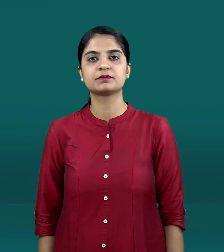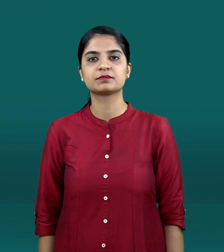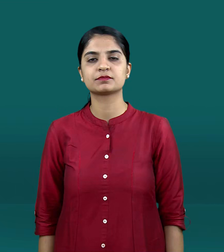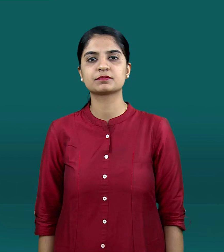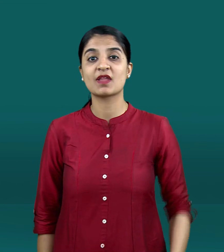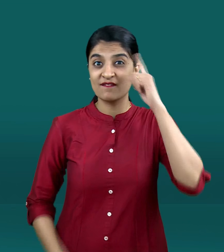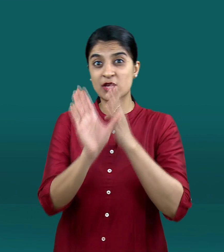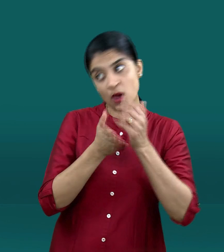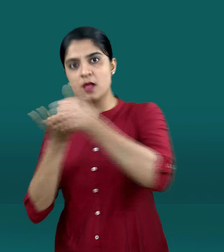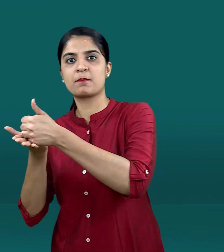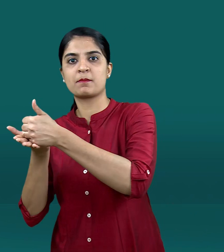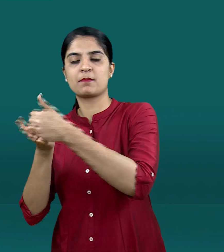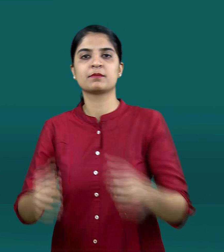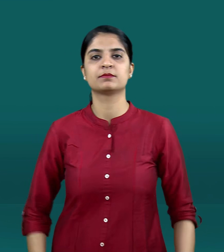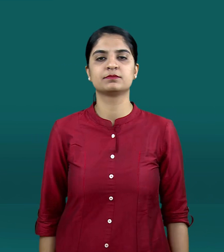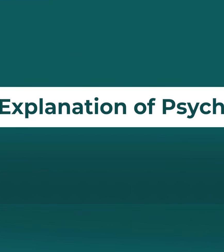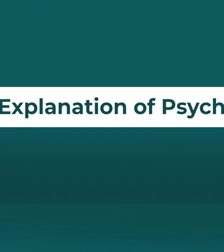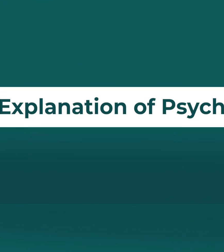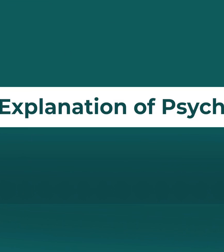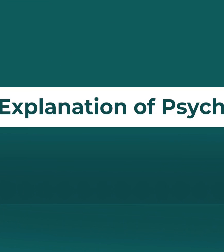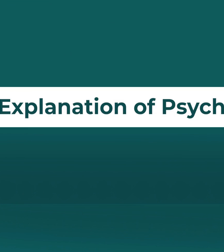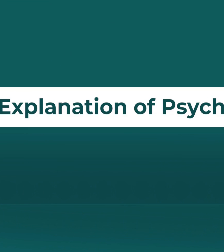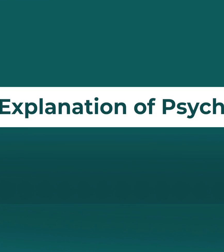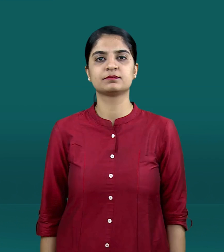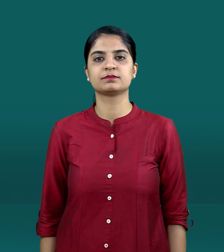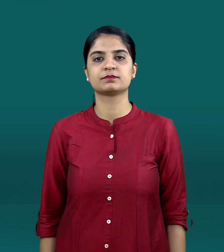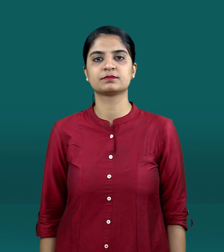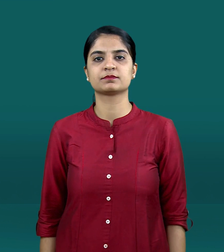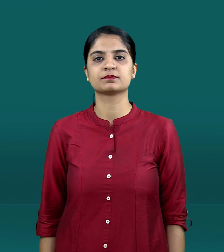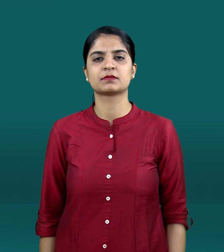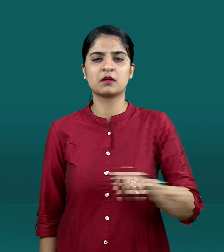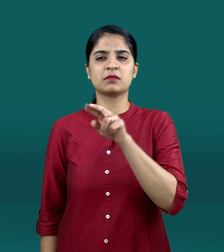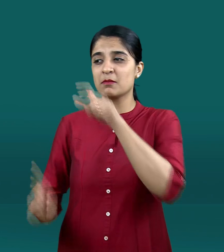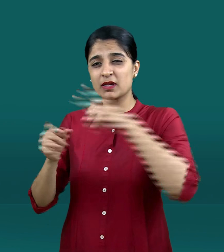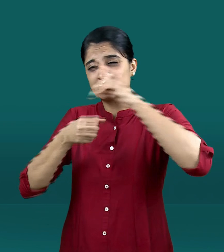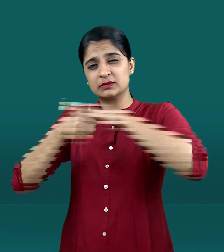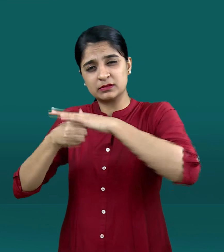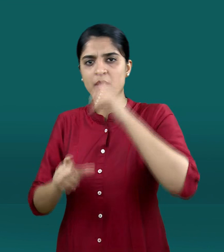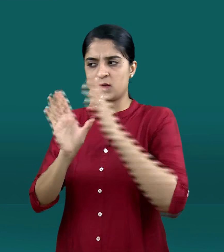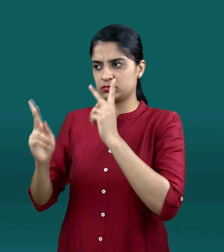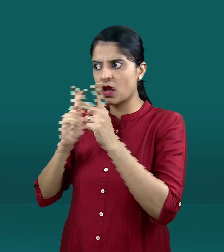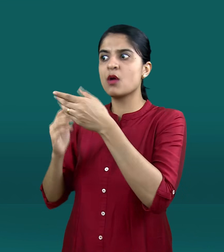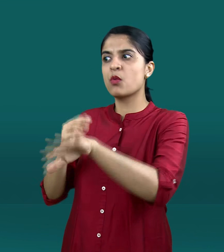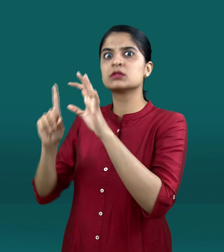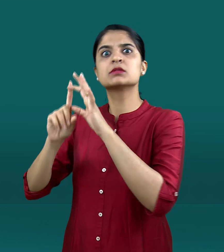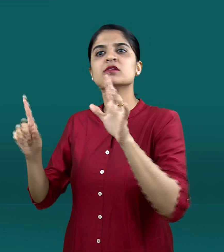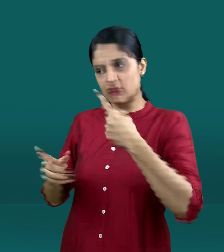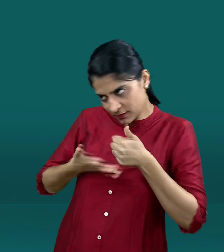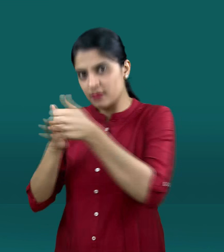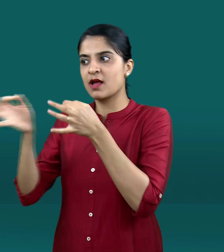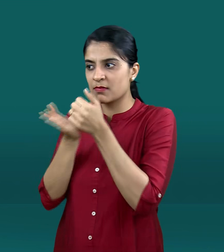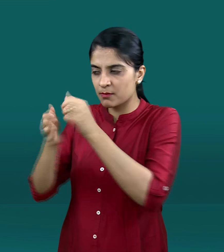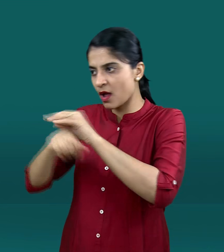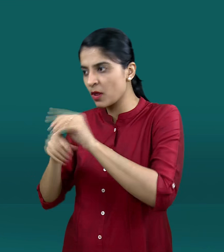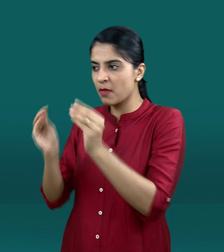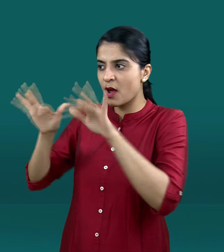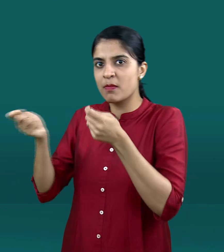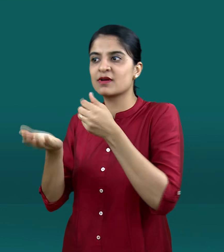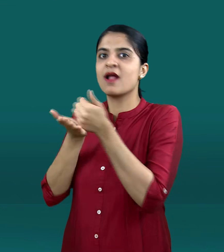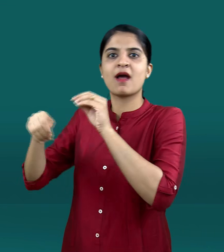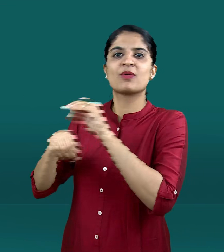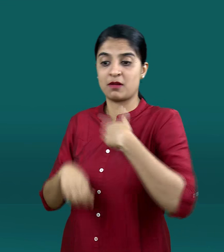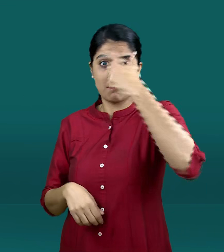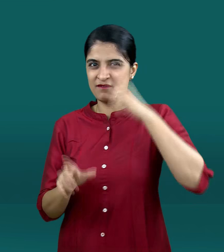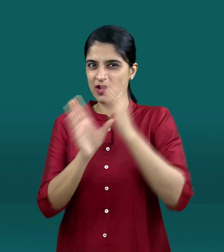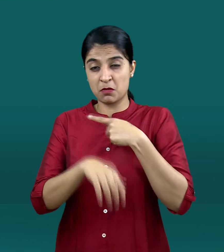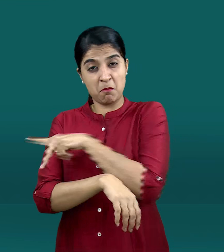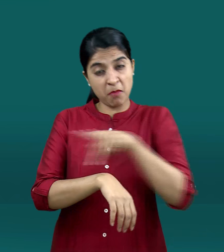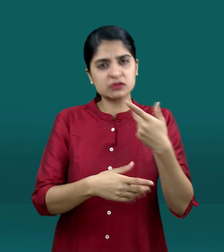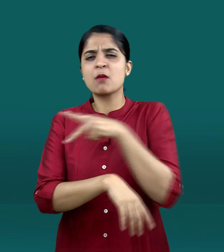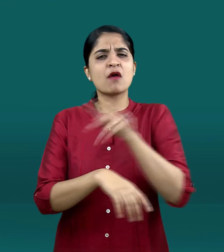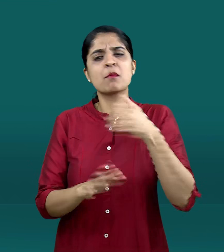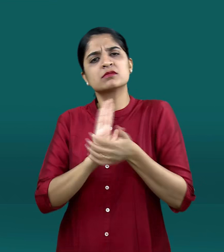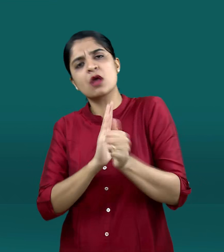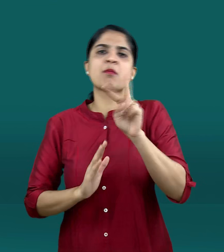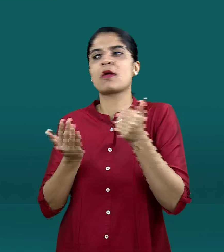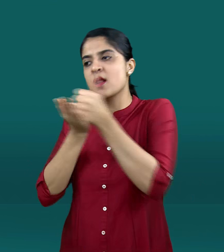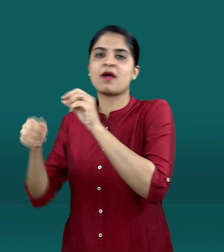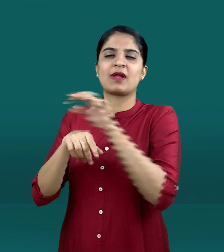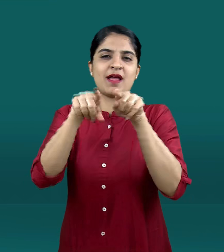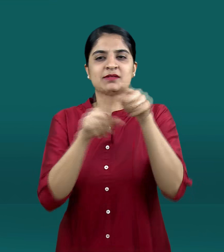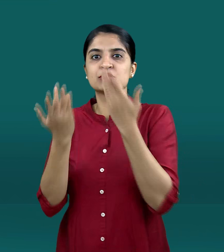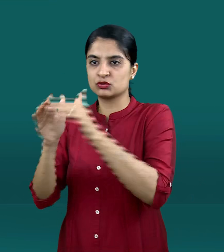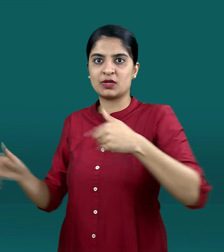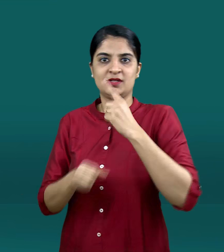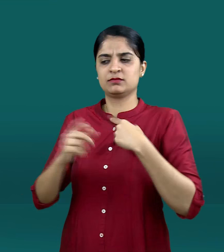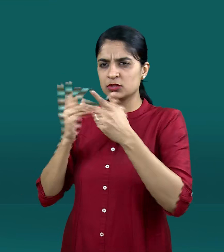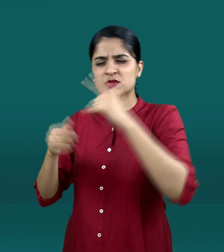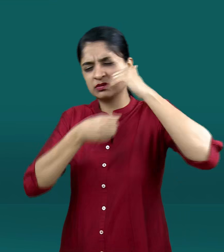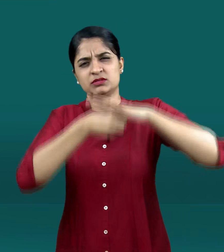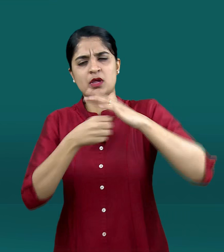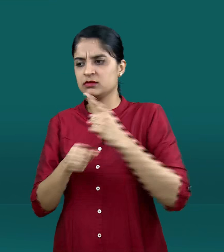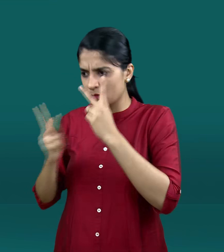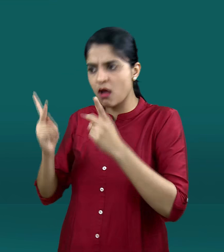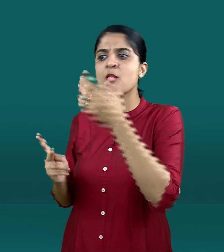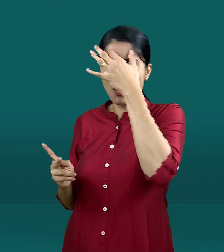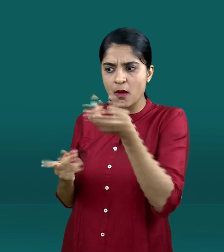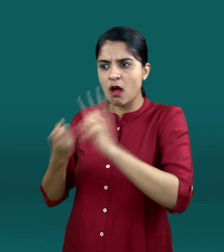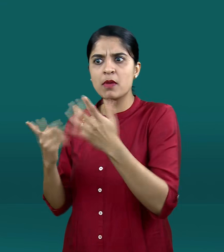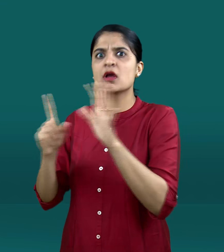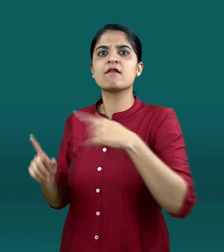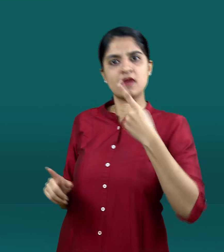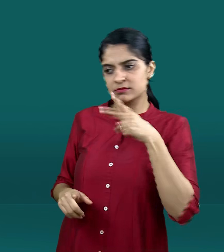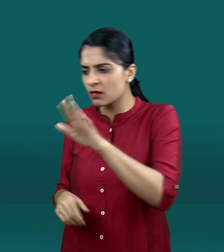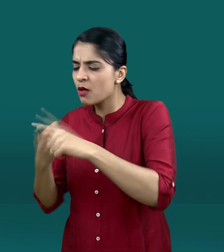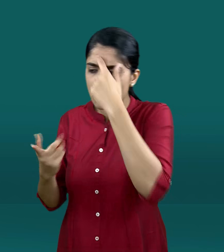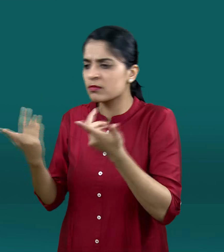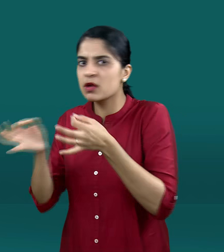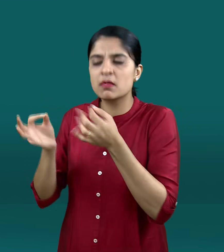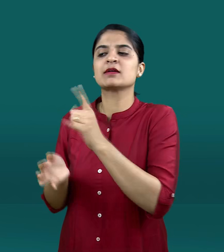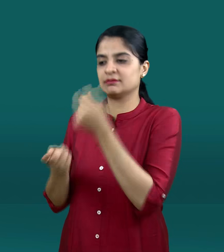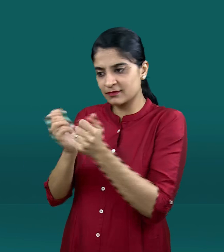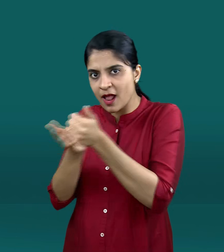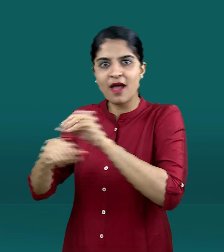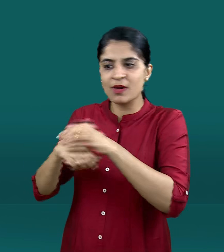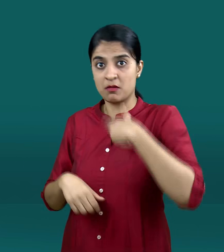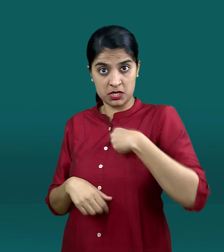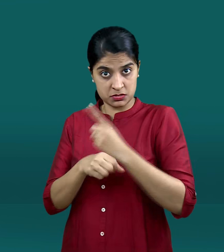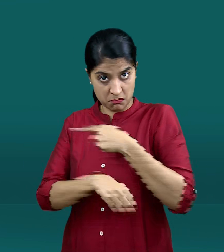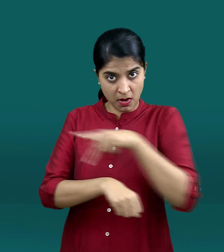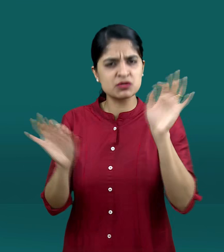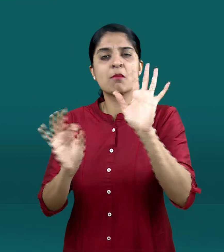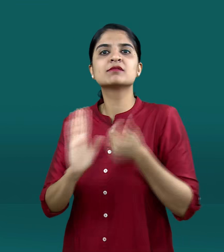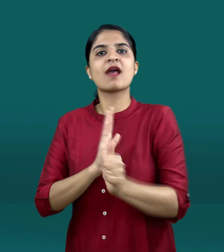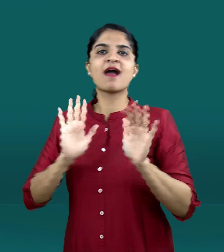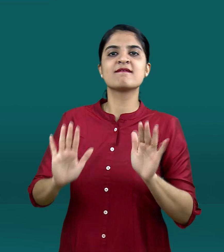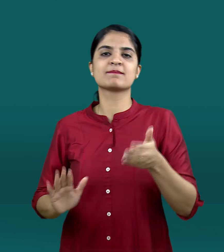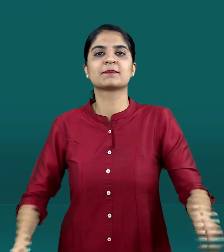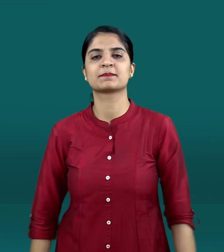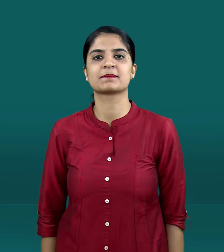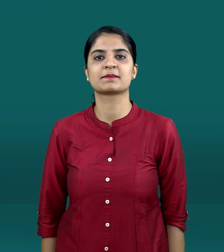Psychological first aid (PFA)